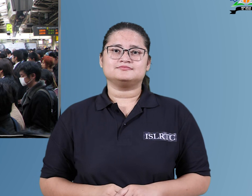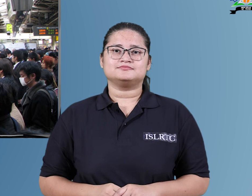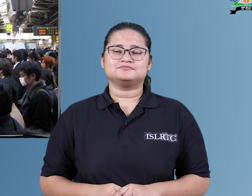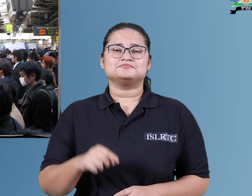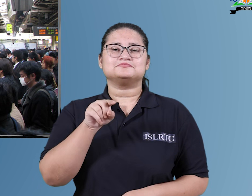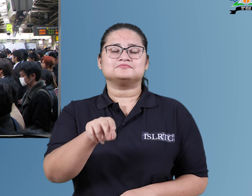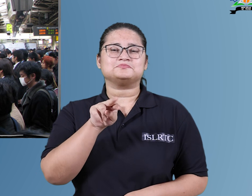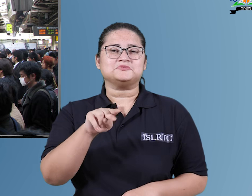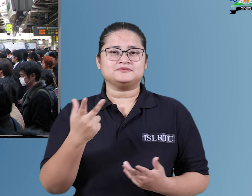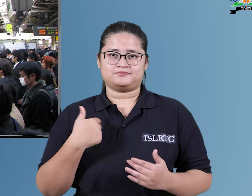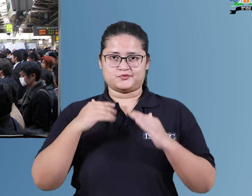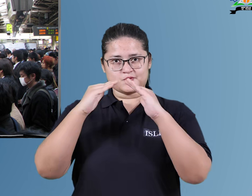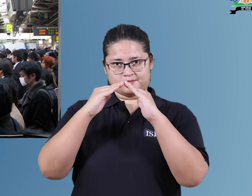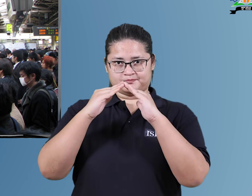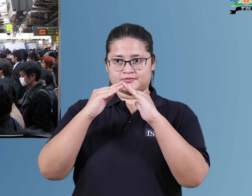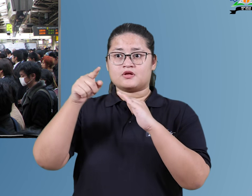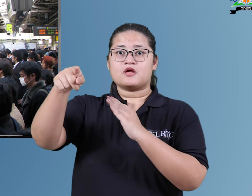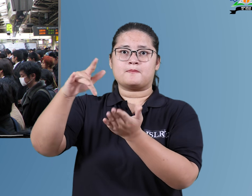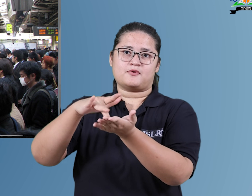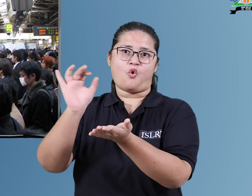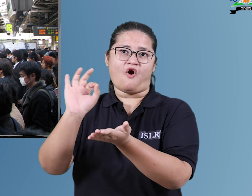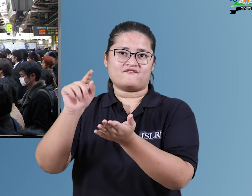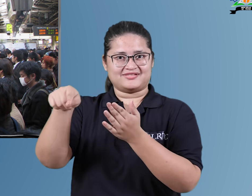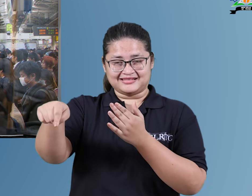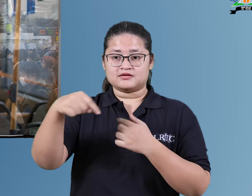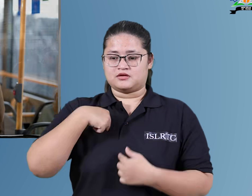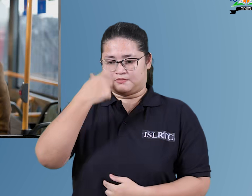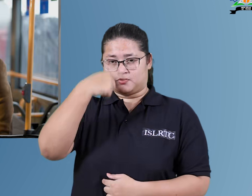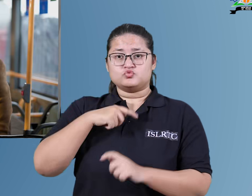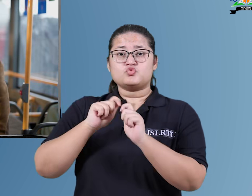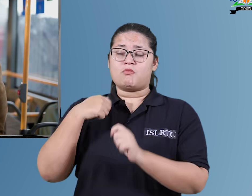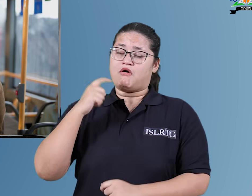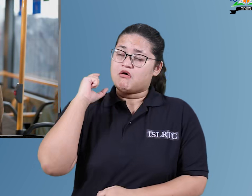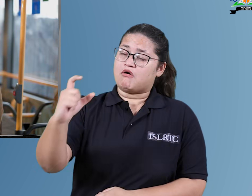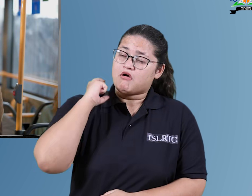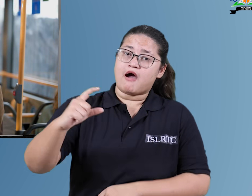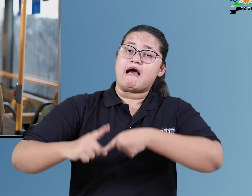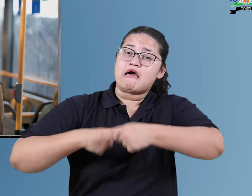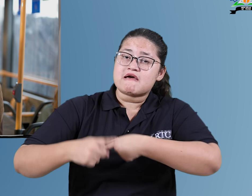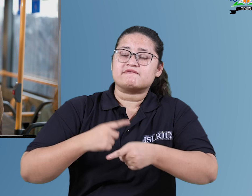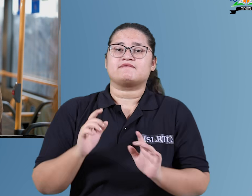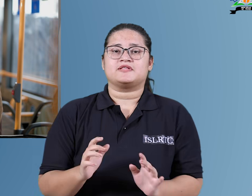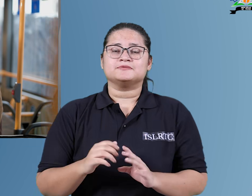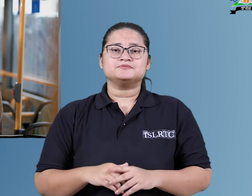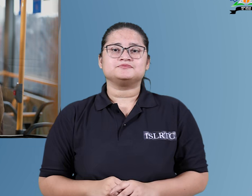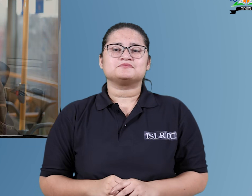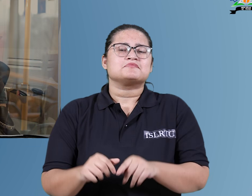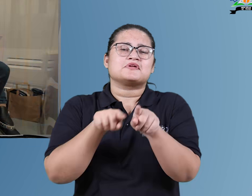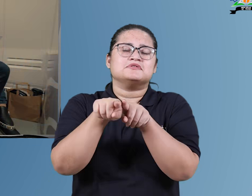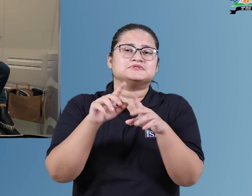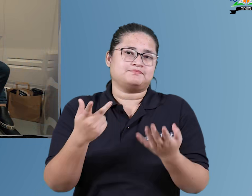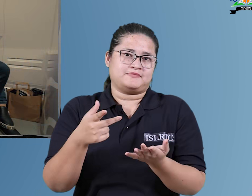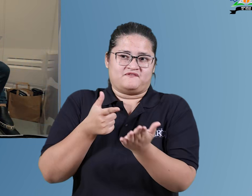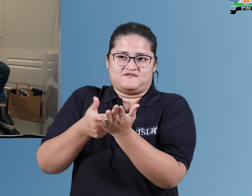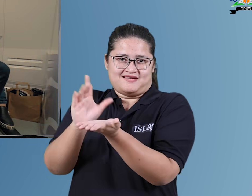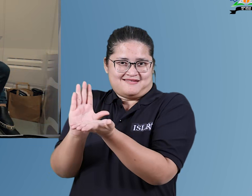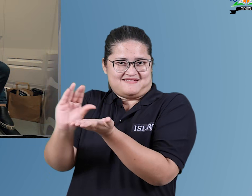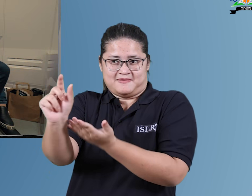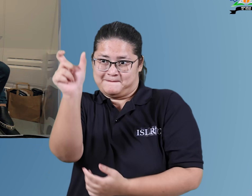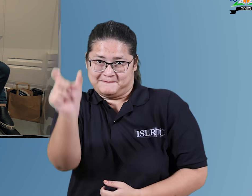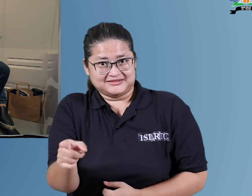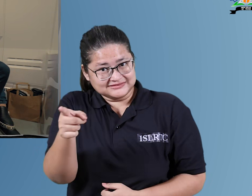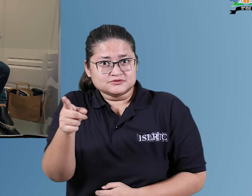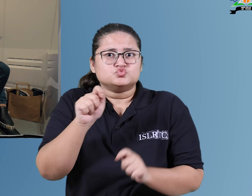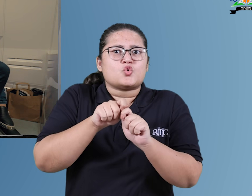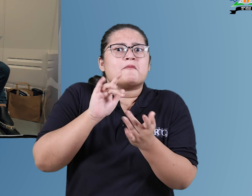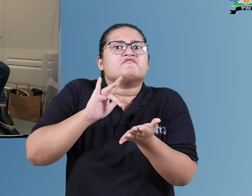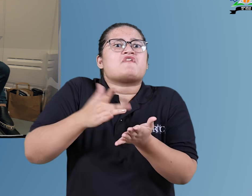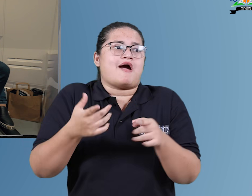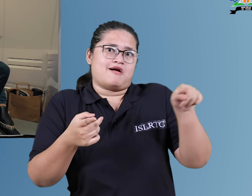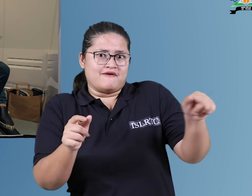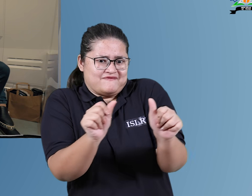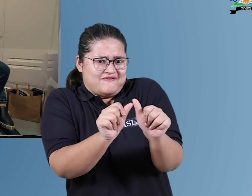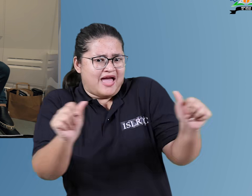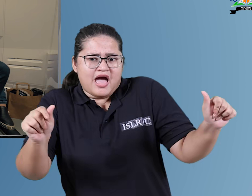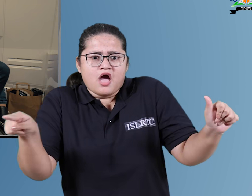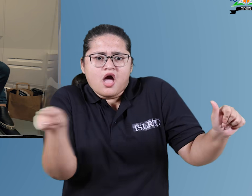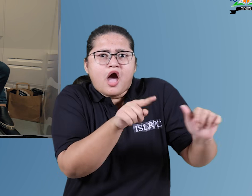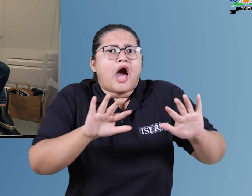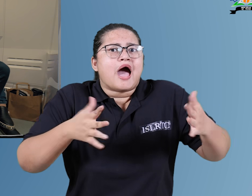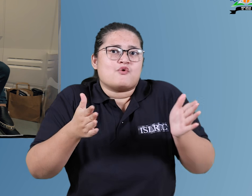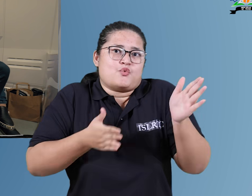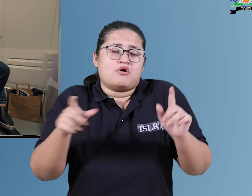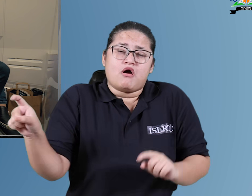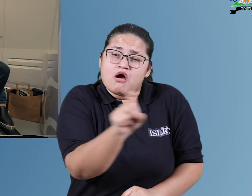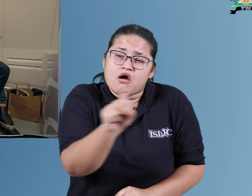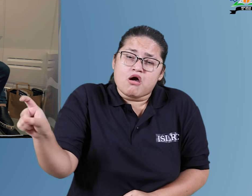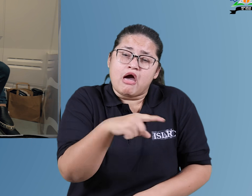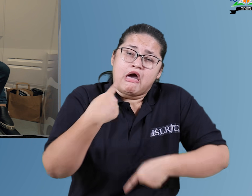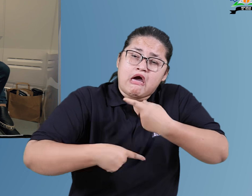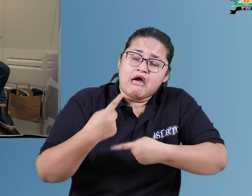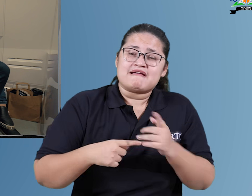A commuter is a person who travels regularly between home and work. someone who takes the train from the suburbs to downtown daily for their job is considered a commuter.